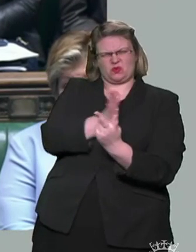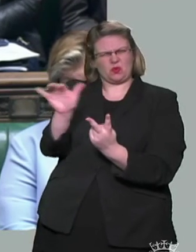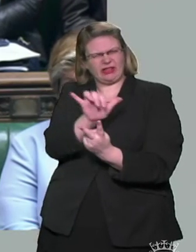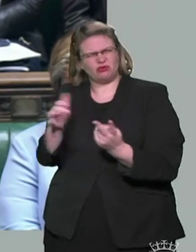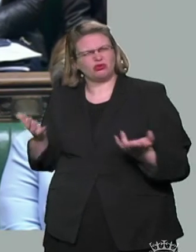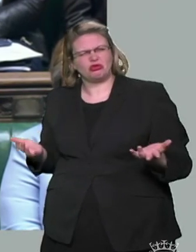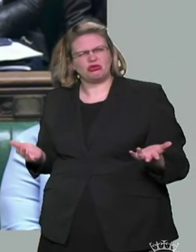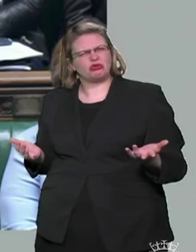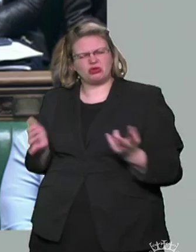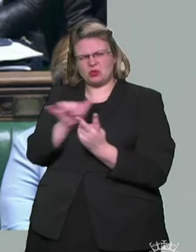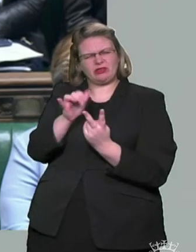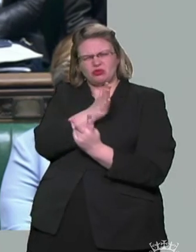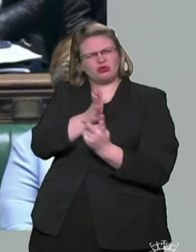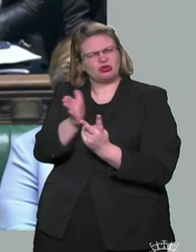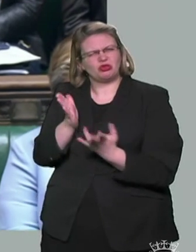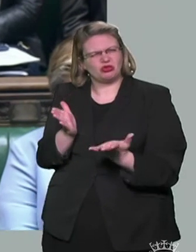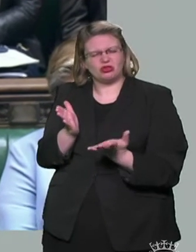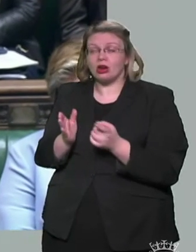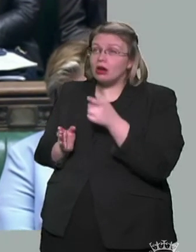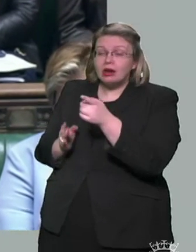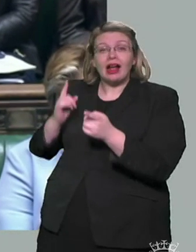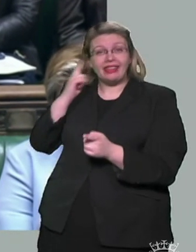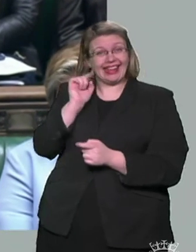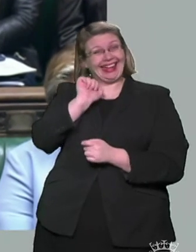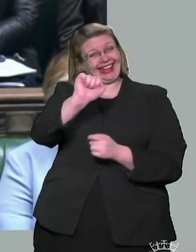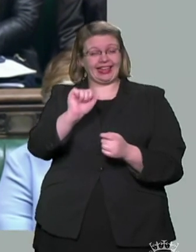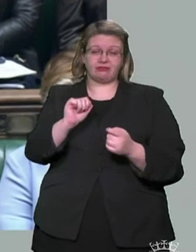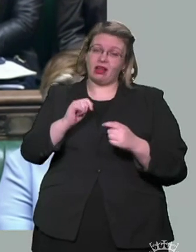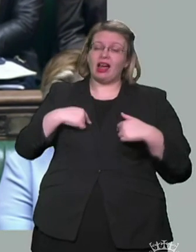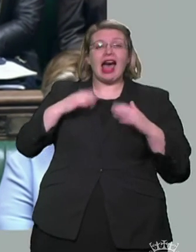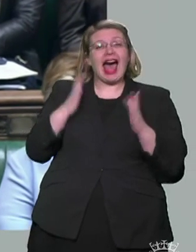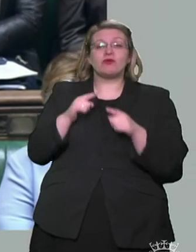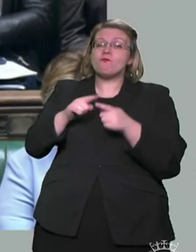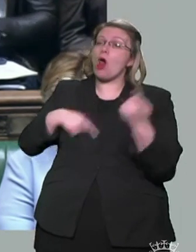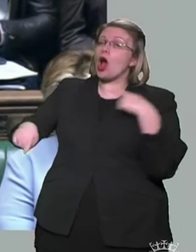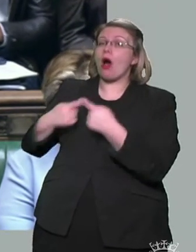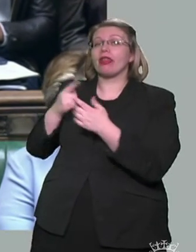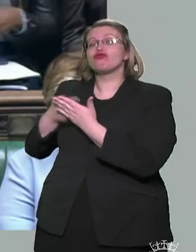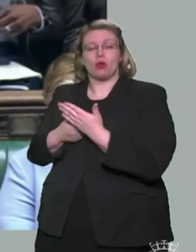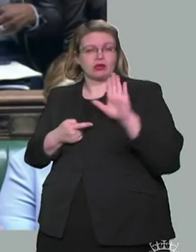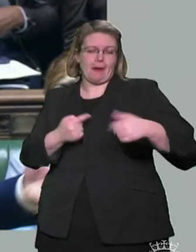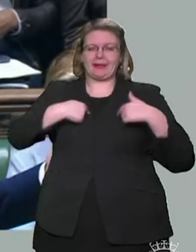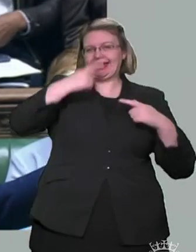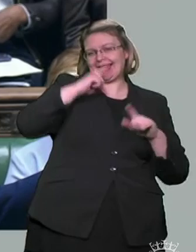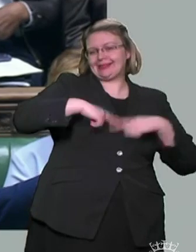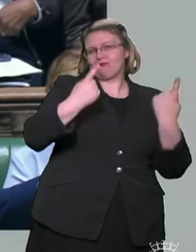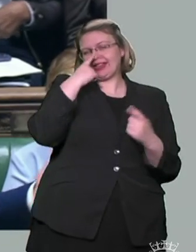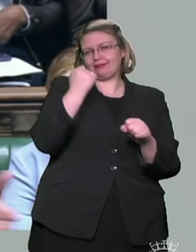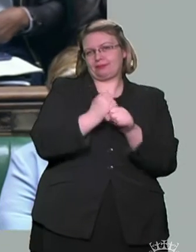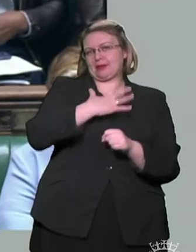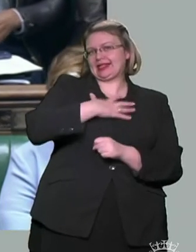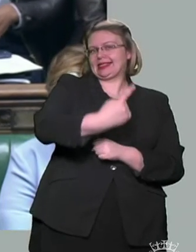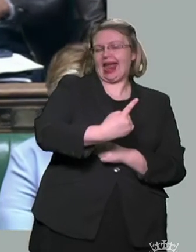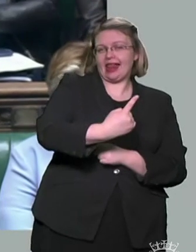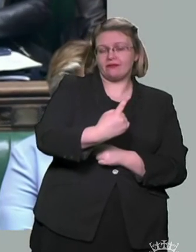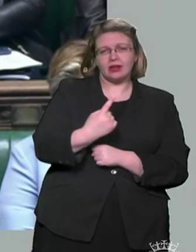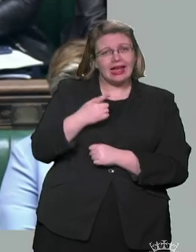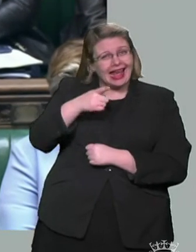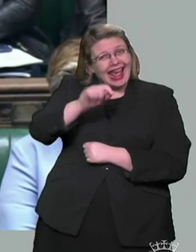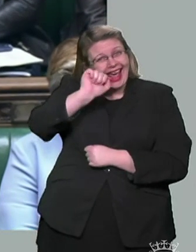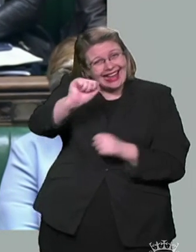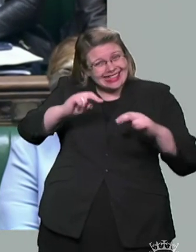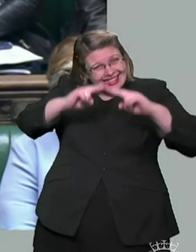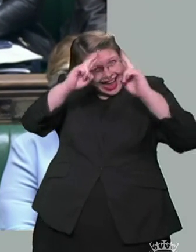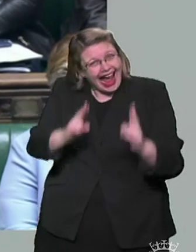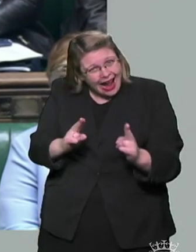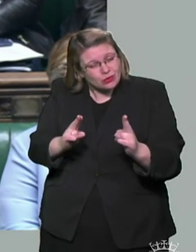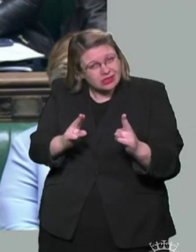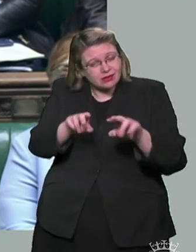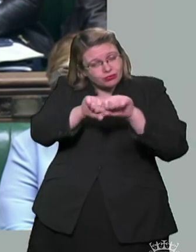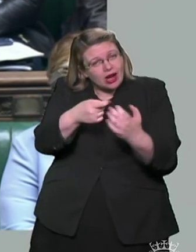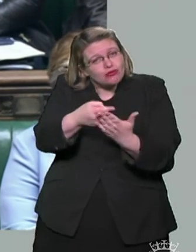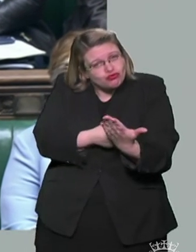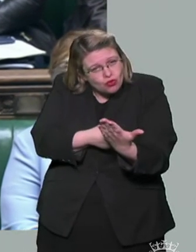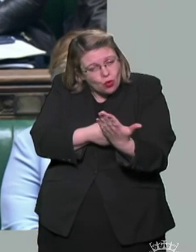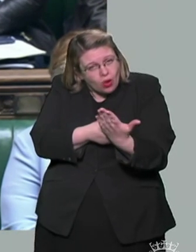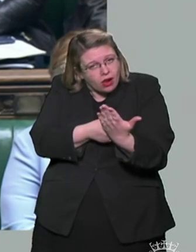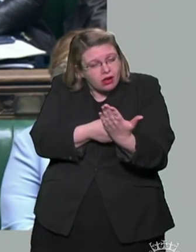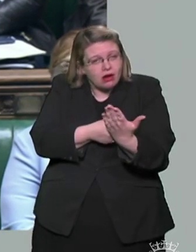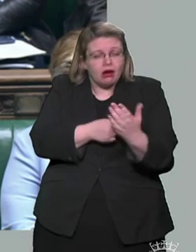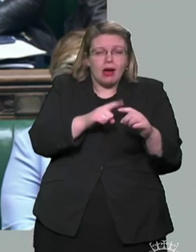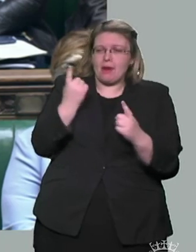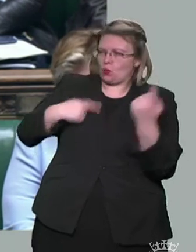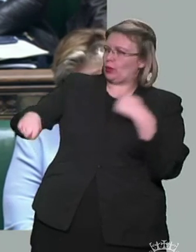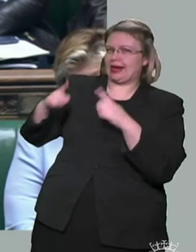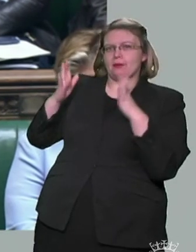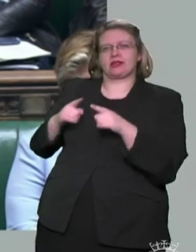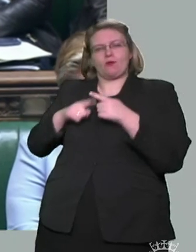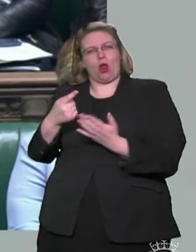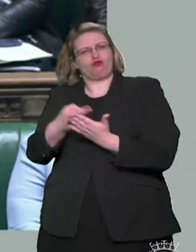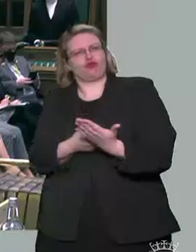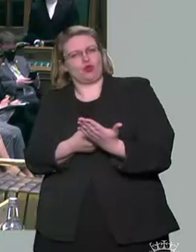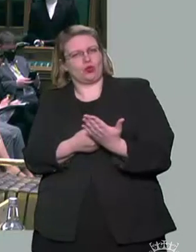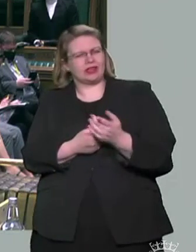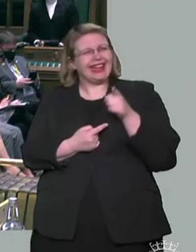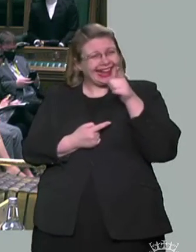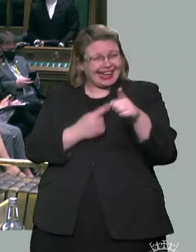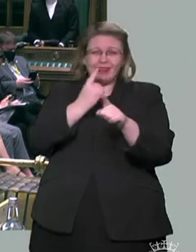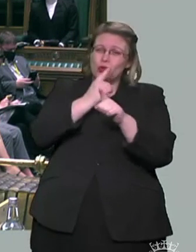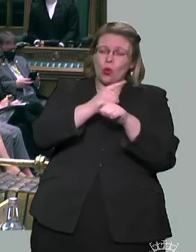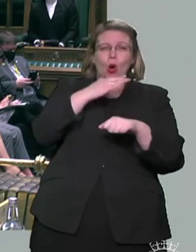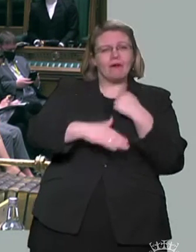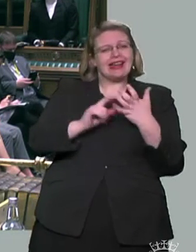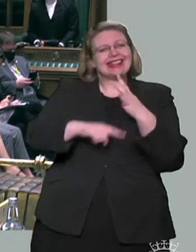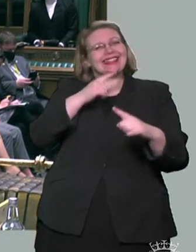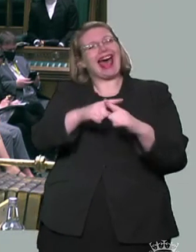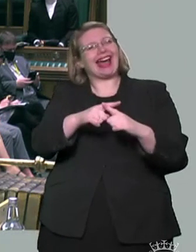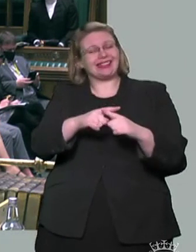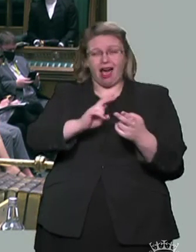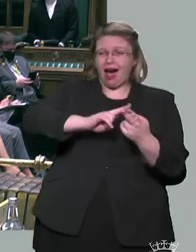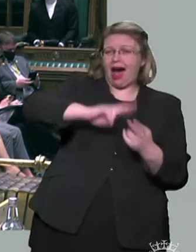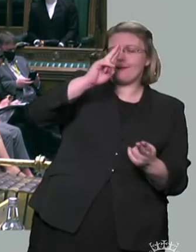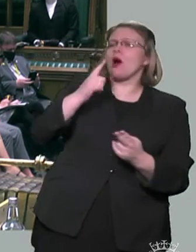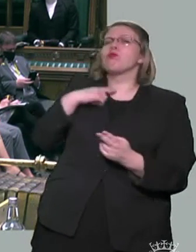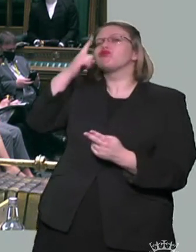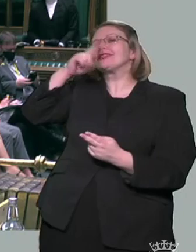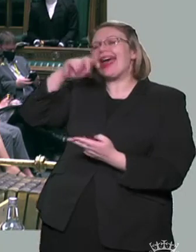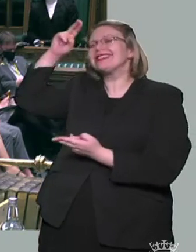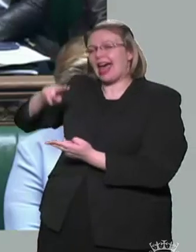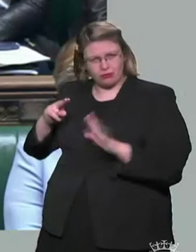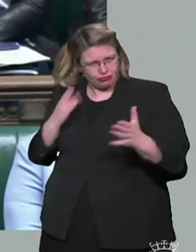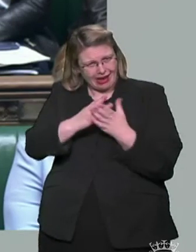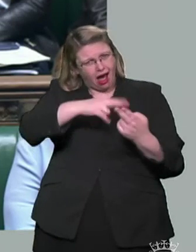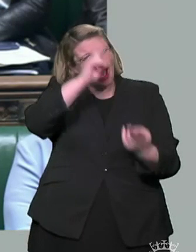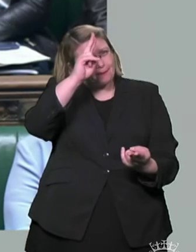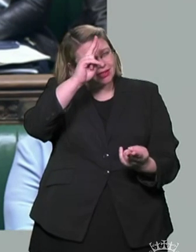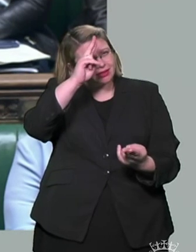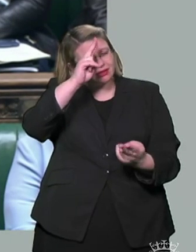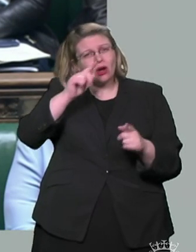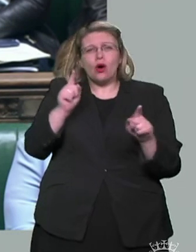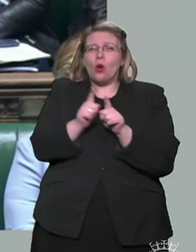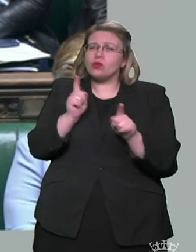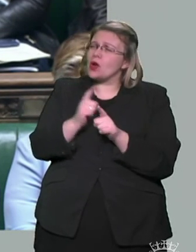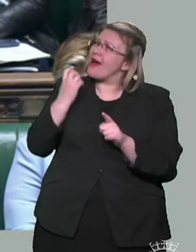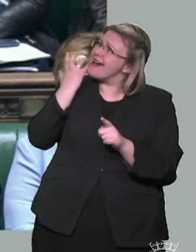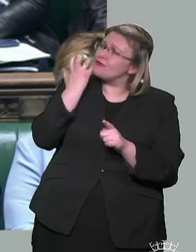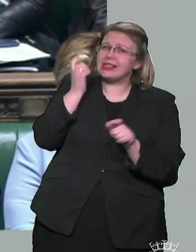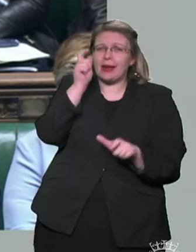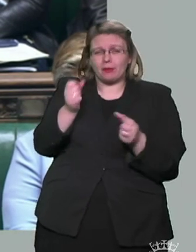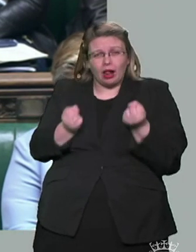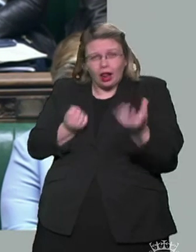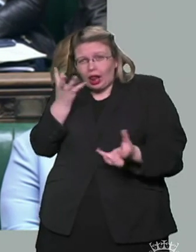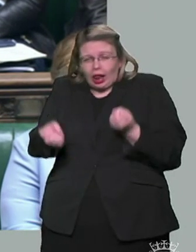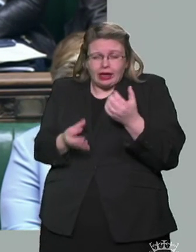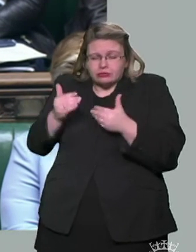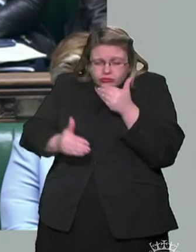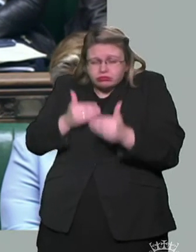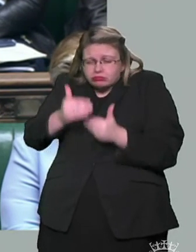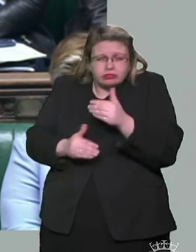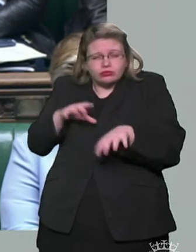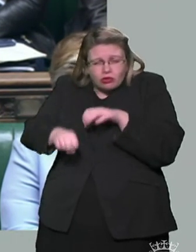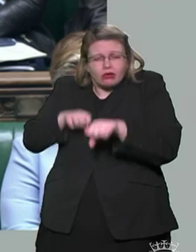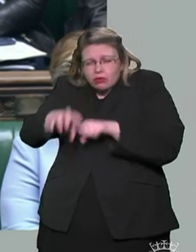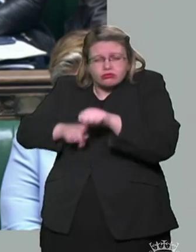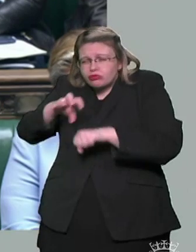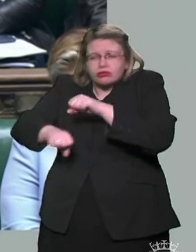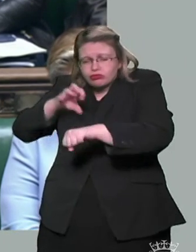Come off it! He really does think it is one rule for him and another rule for everyone else—that he can pass off criminality in his office and ask others to follow the law, that he can keep raising taxes and call himself a tax cutter, and that he can hike tax during a cost of living crisis and get credit for giving a bit back just before an election.